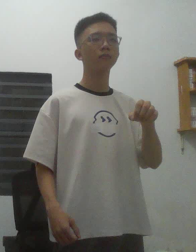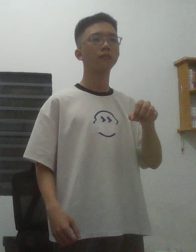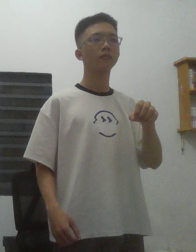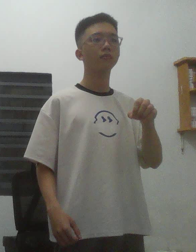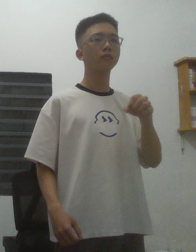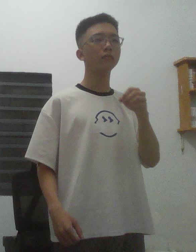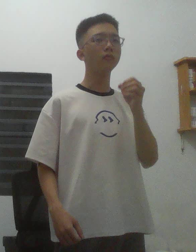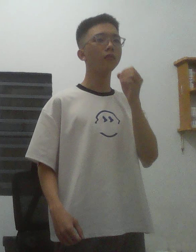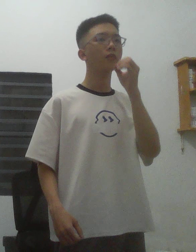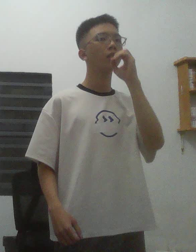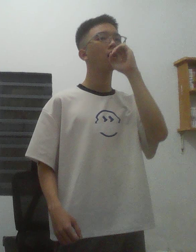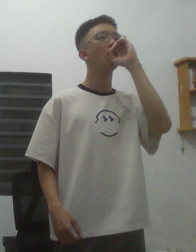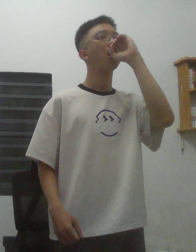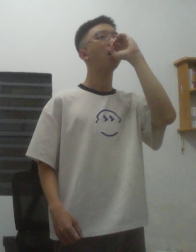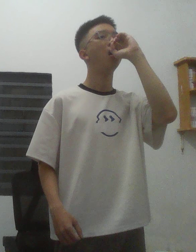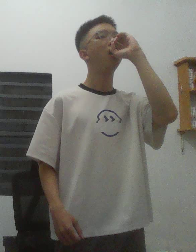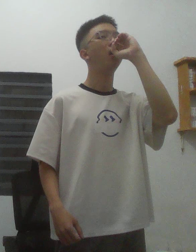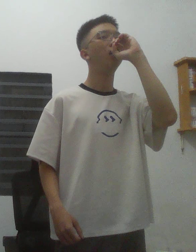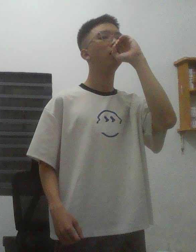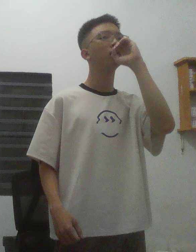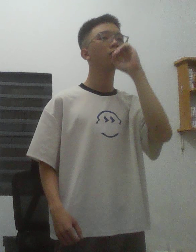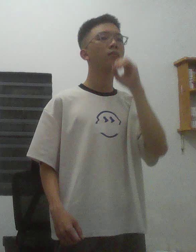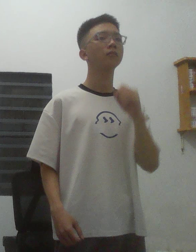uong